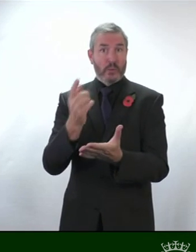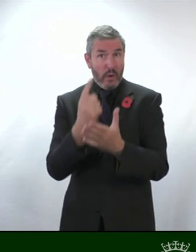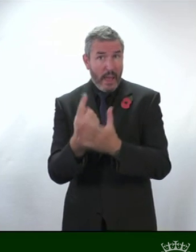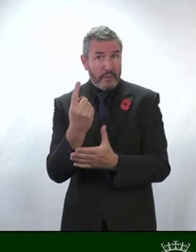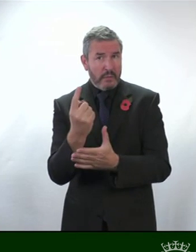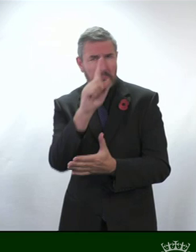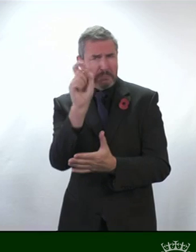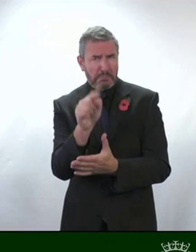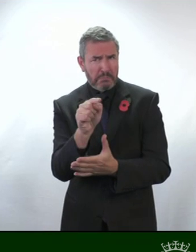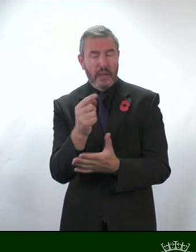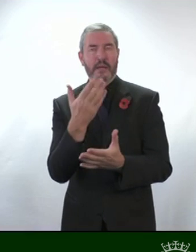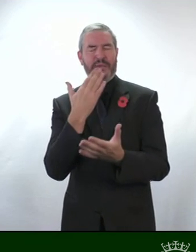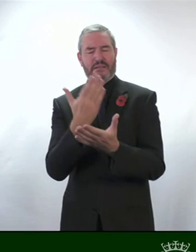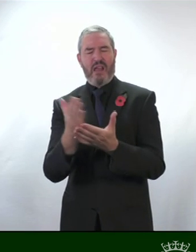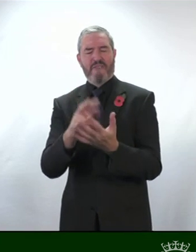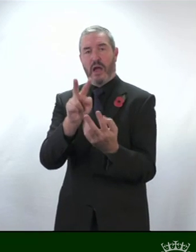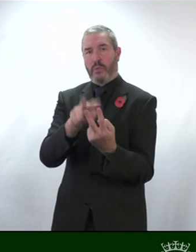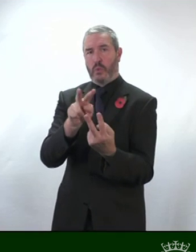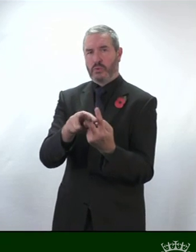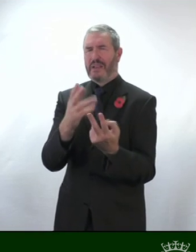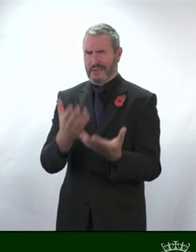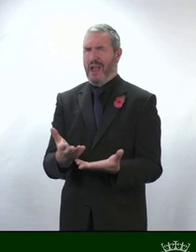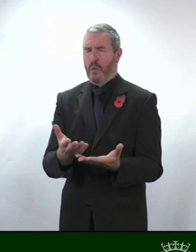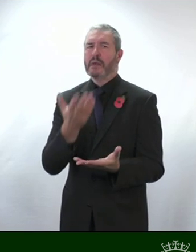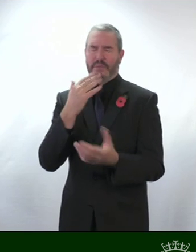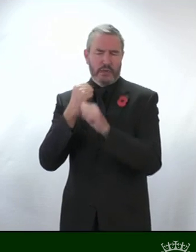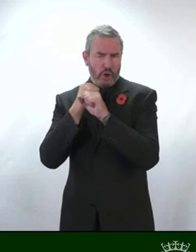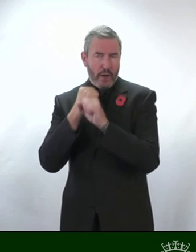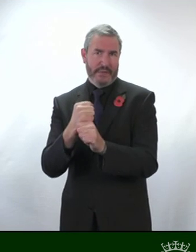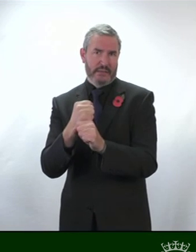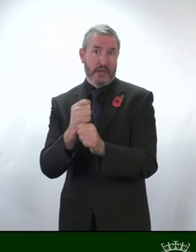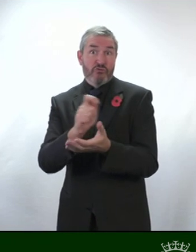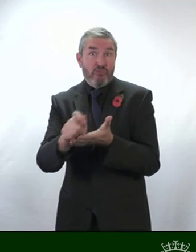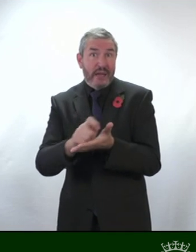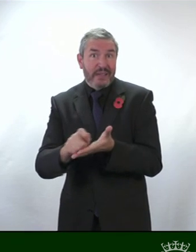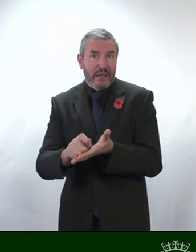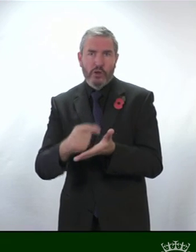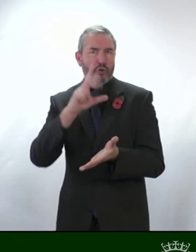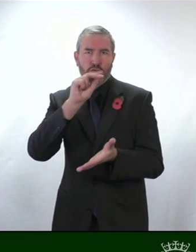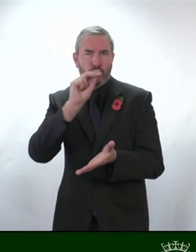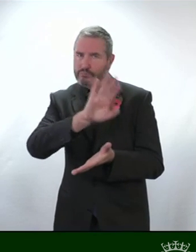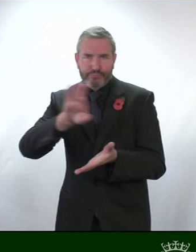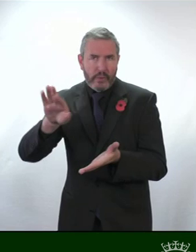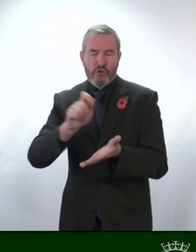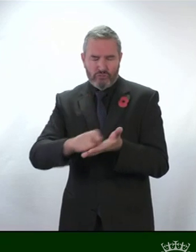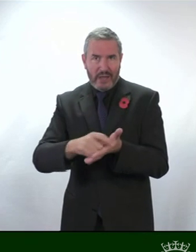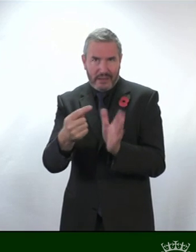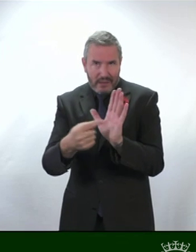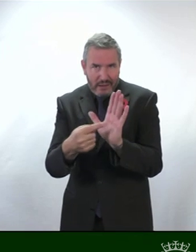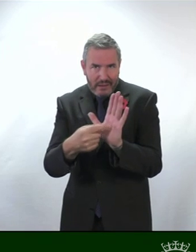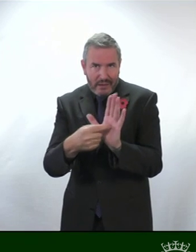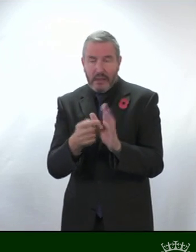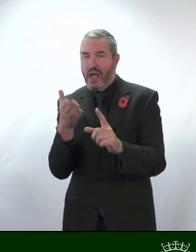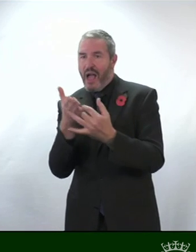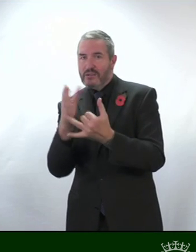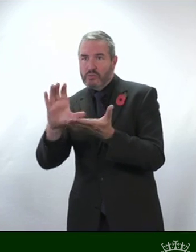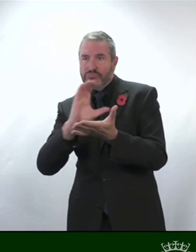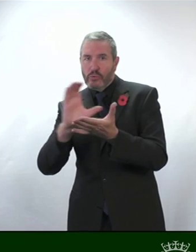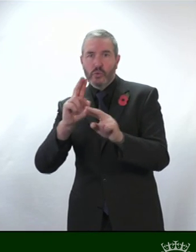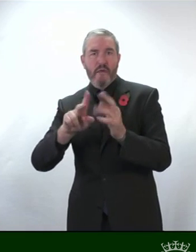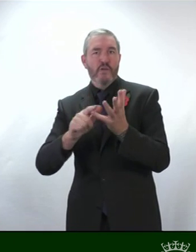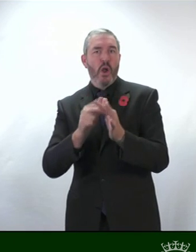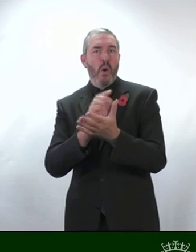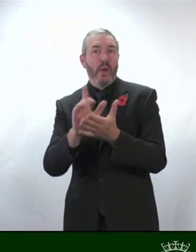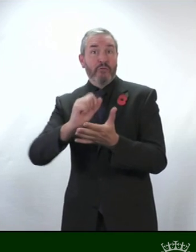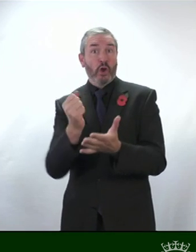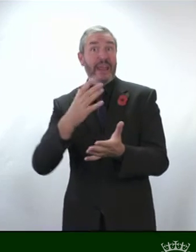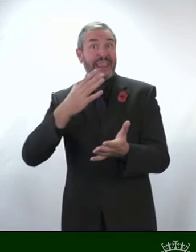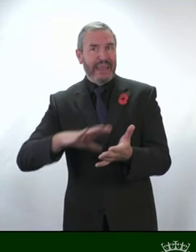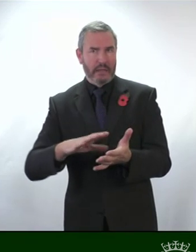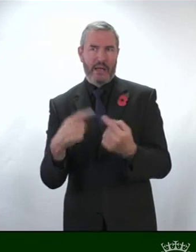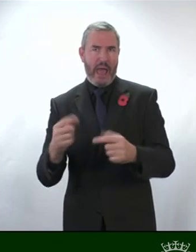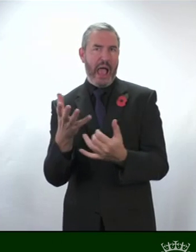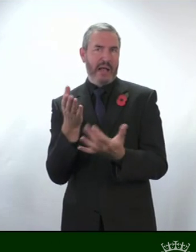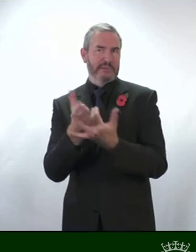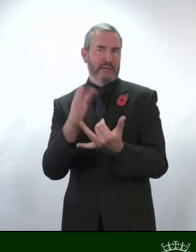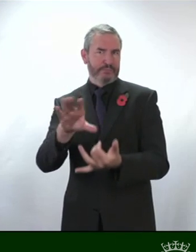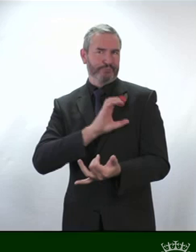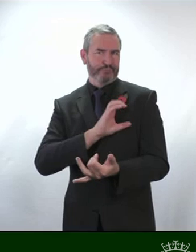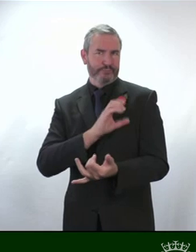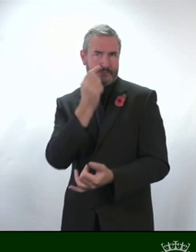Will the Prime Minister clarify those two points now, and commit to confirming in writing to the Scottish Government today, that access to the furlough scheme will be there if they need it?